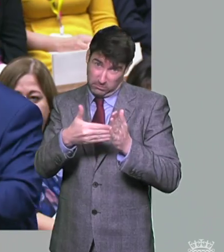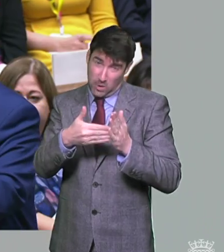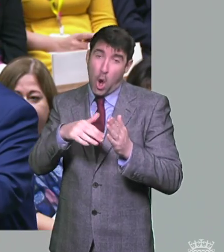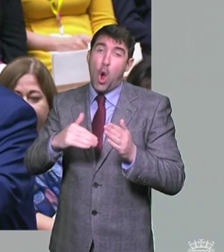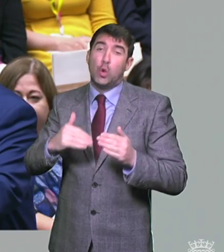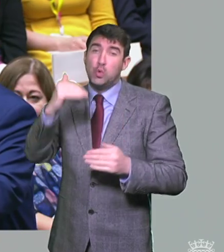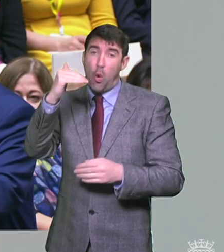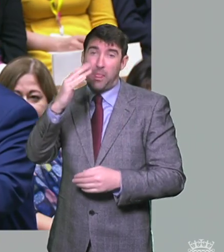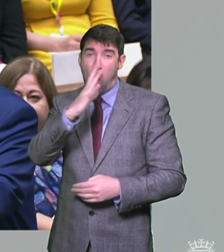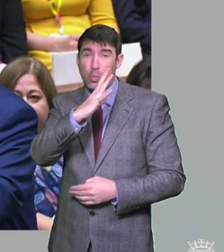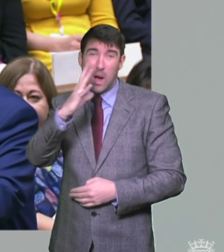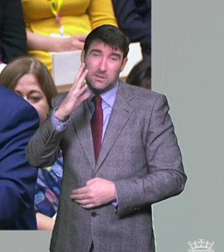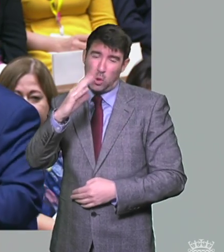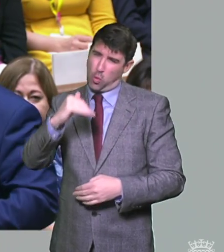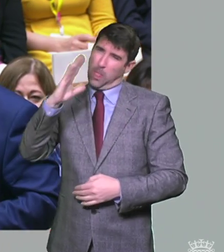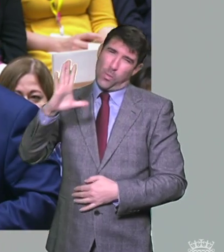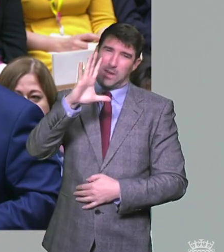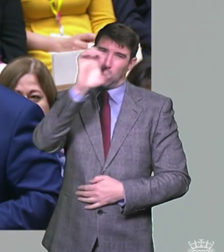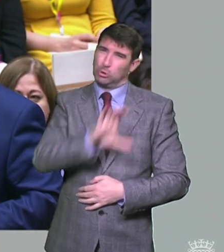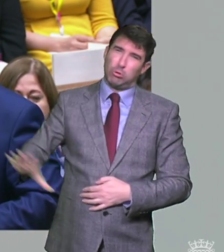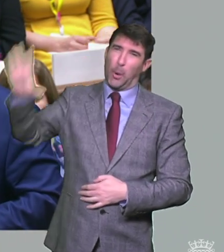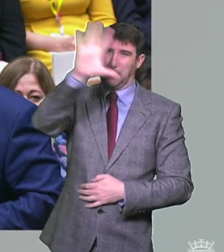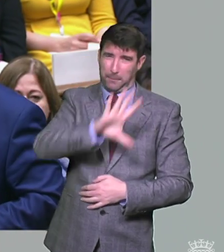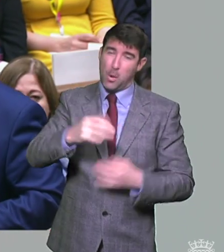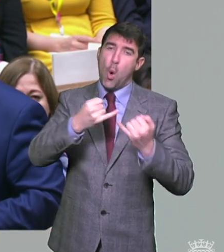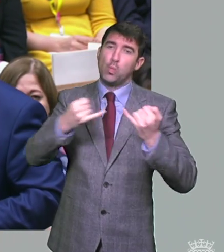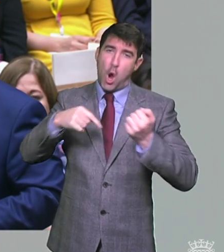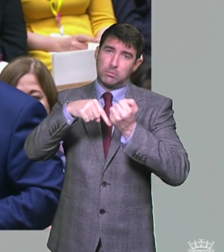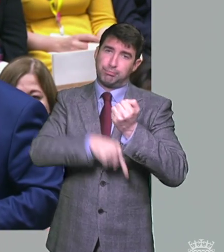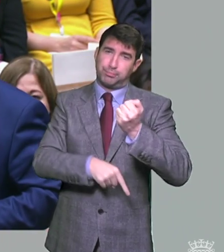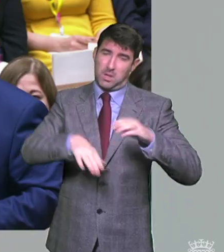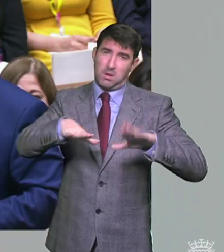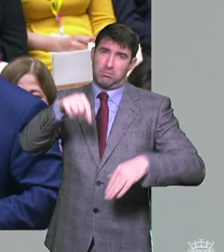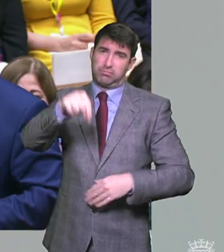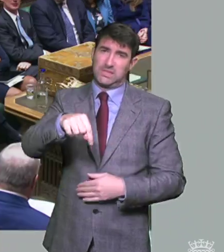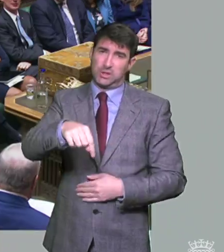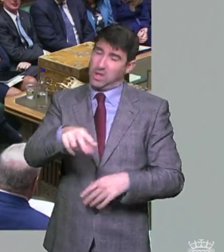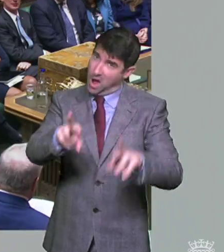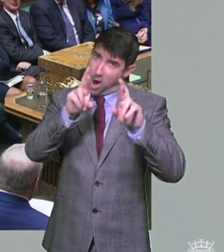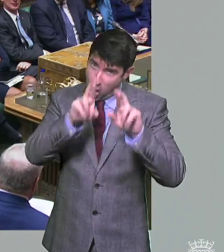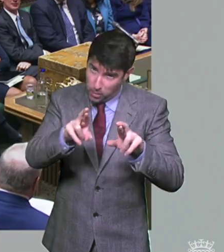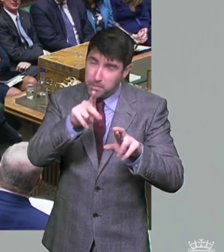I hope that he has learned from his mistakes and will guarantee that benefits will rise in line with inflation.